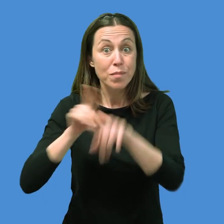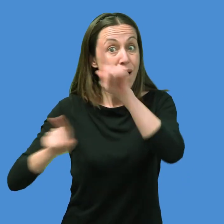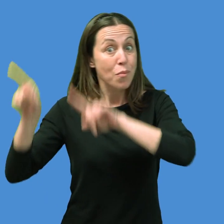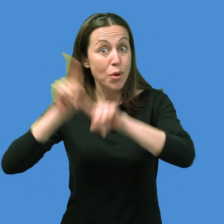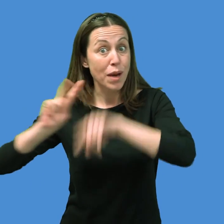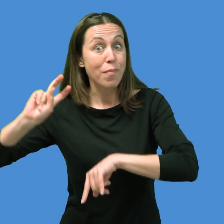problema